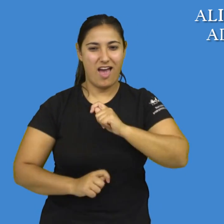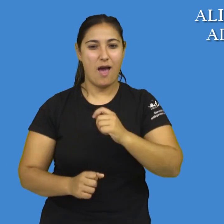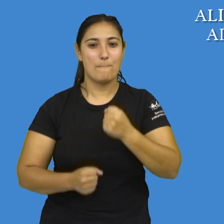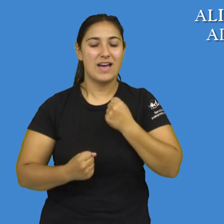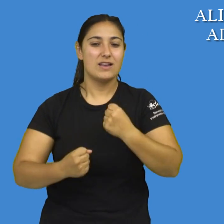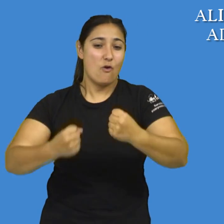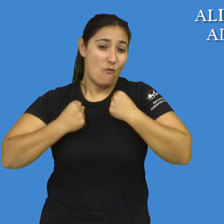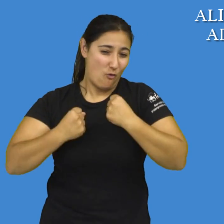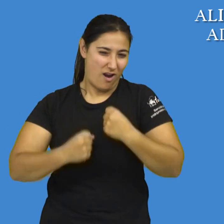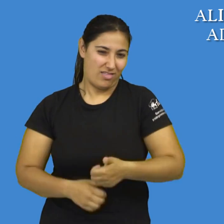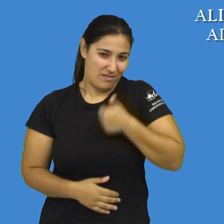fuerte